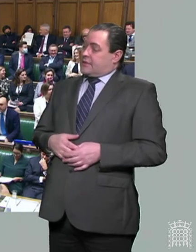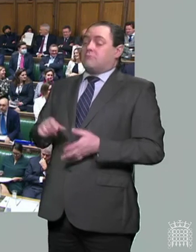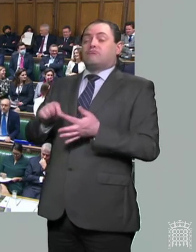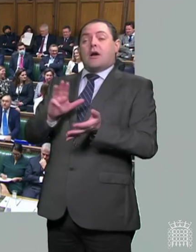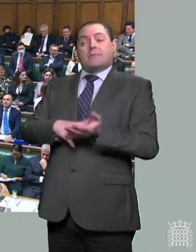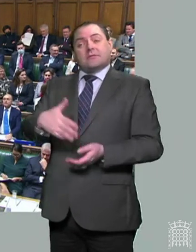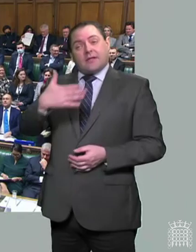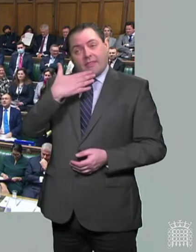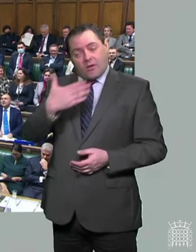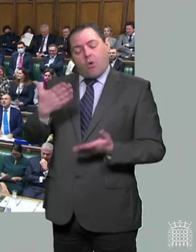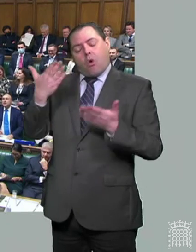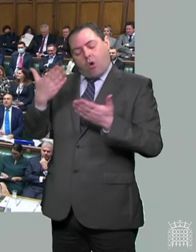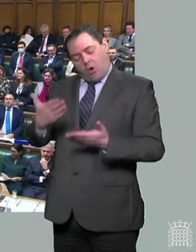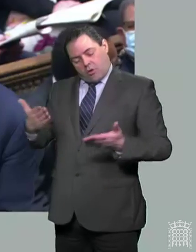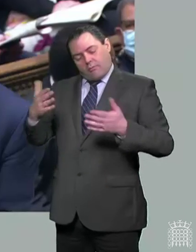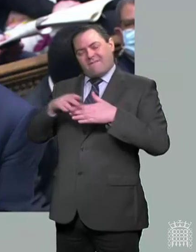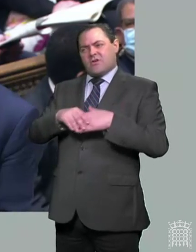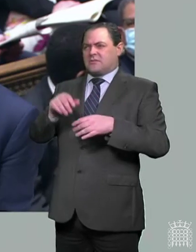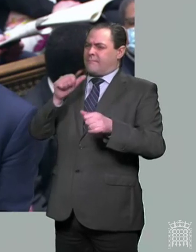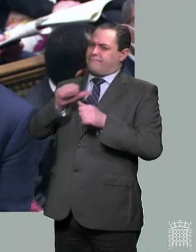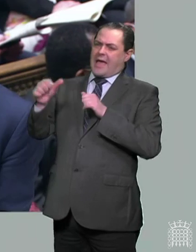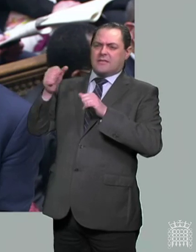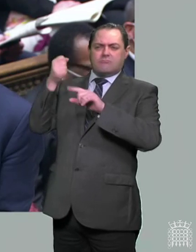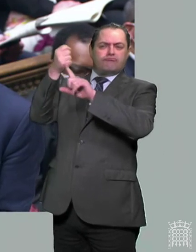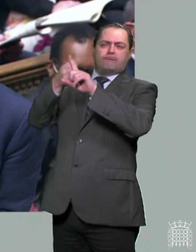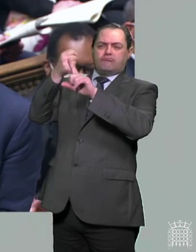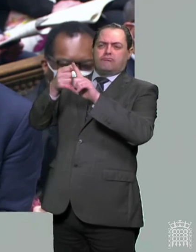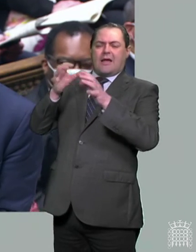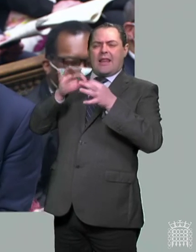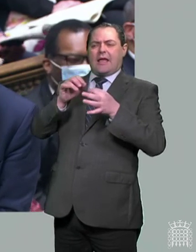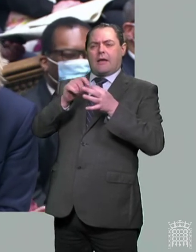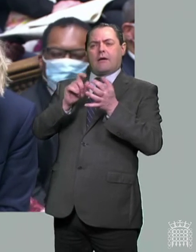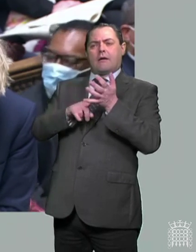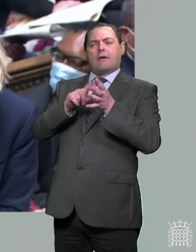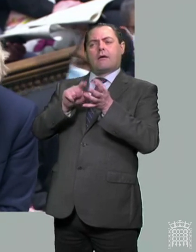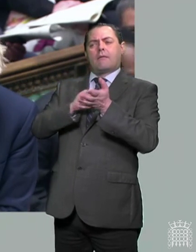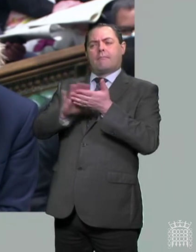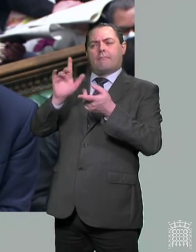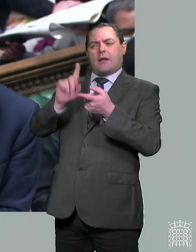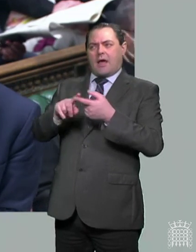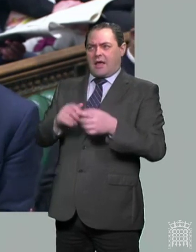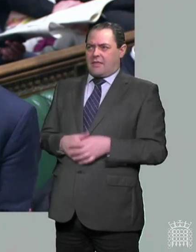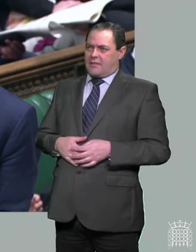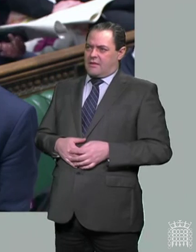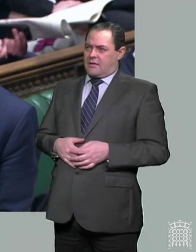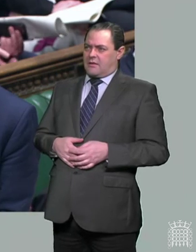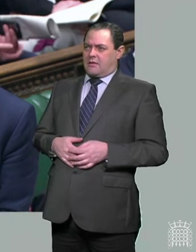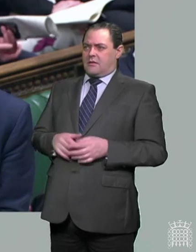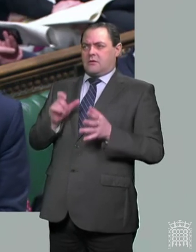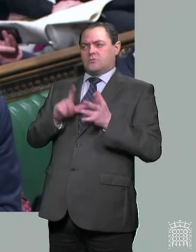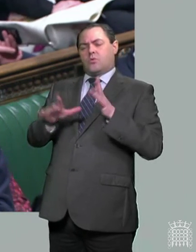My honourable Friend is the best champion that Blyth could possibly have.